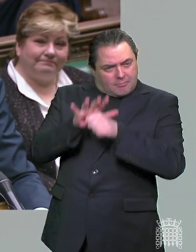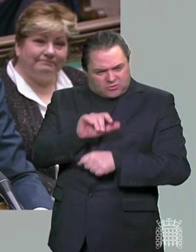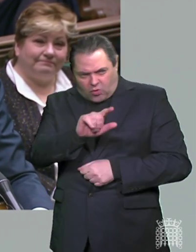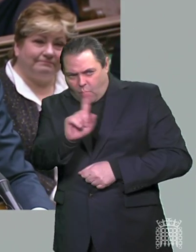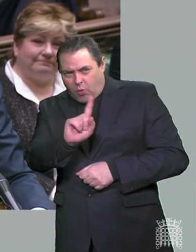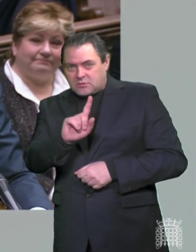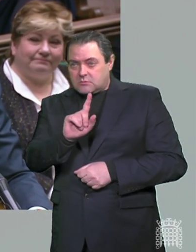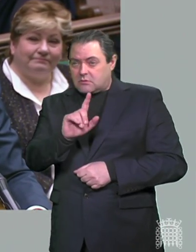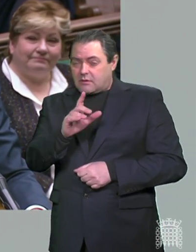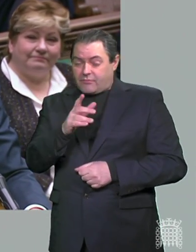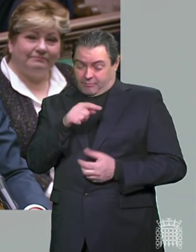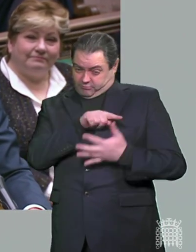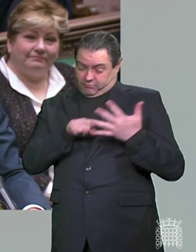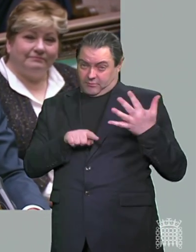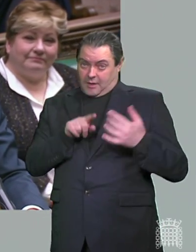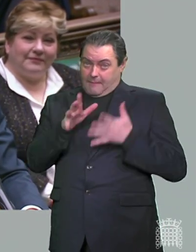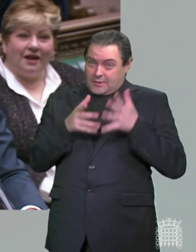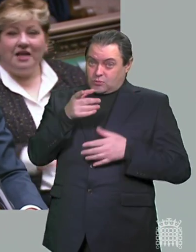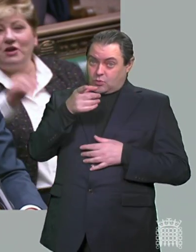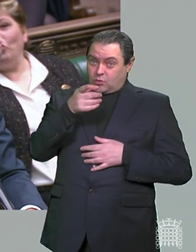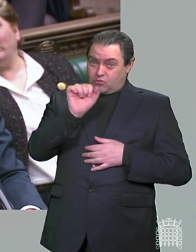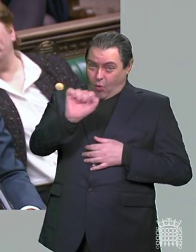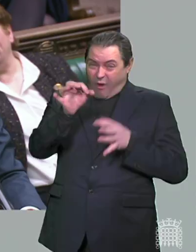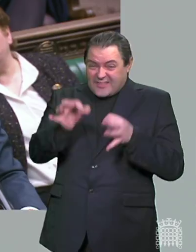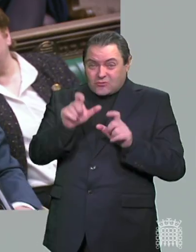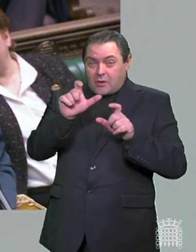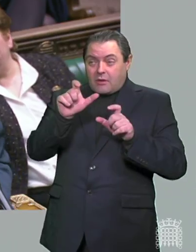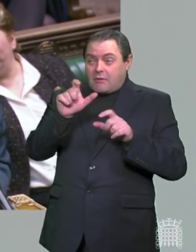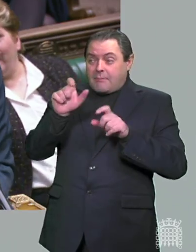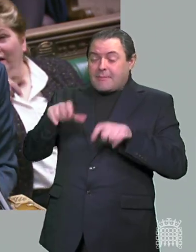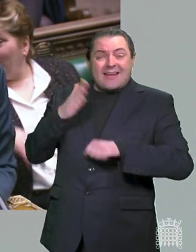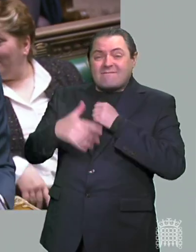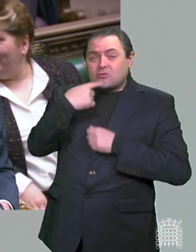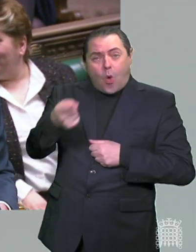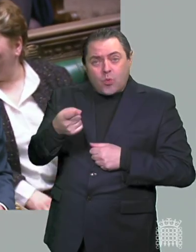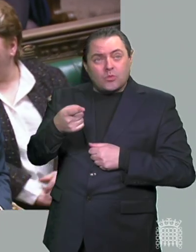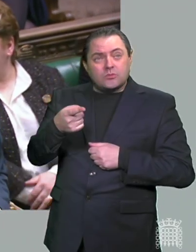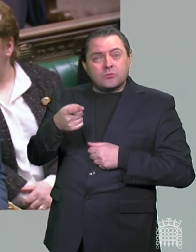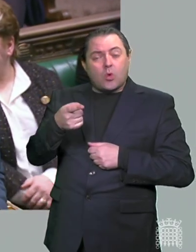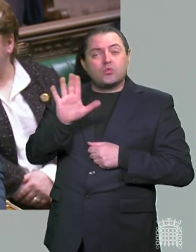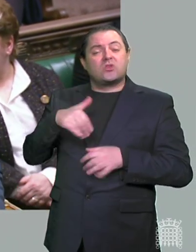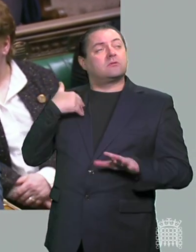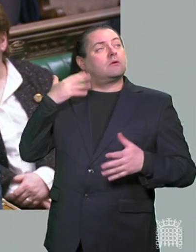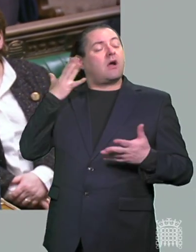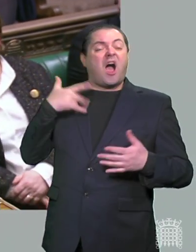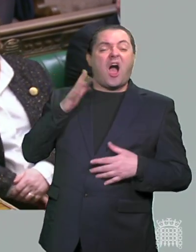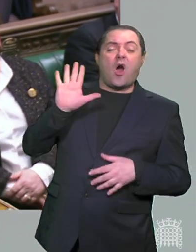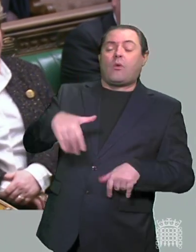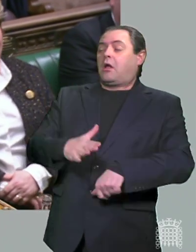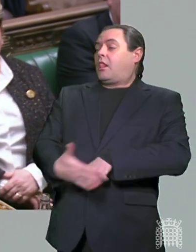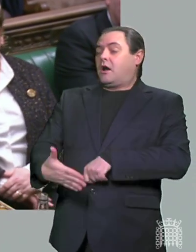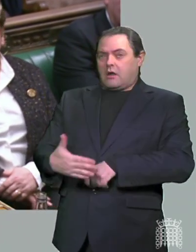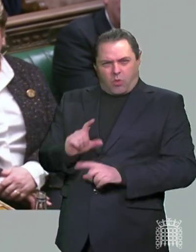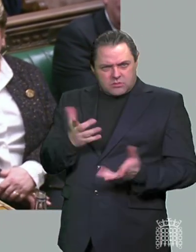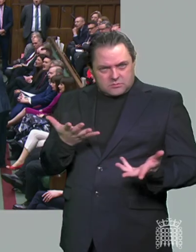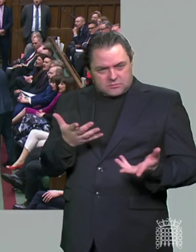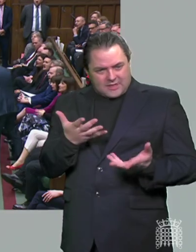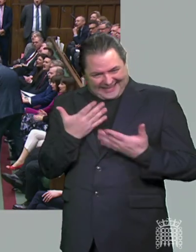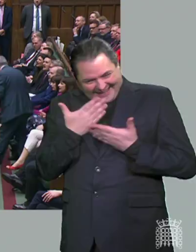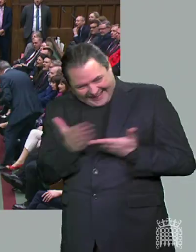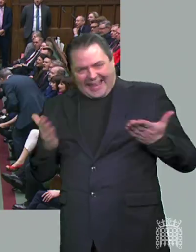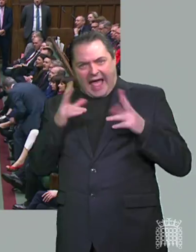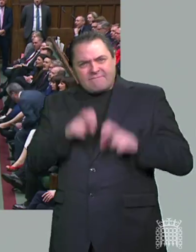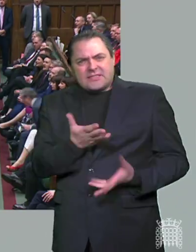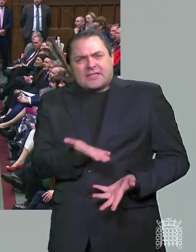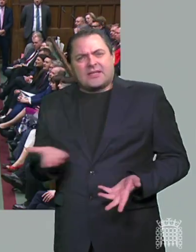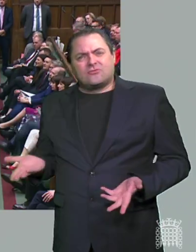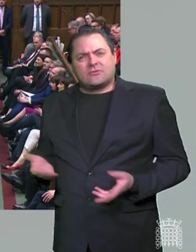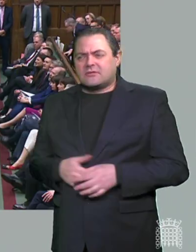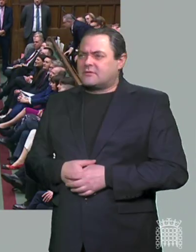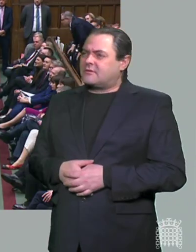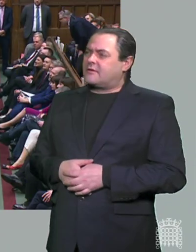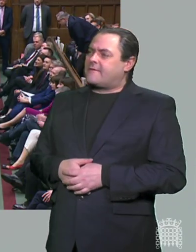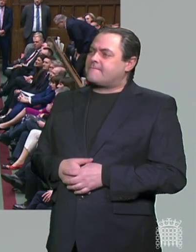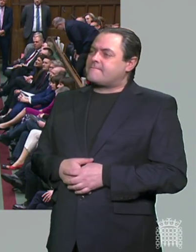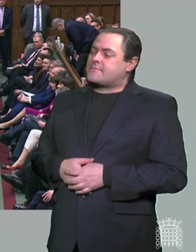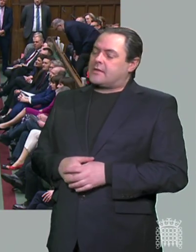Is the Prime Minister saying that his officials hid this information from him, or was he just too incurious to ask any questions?